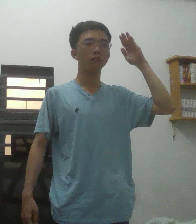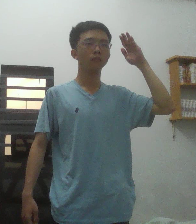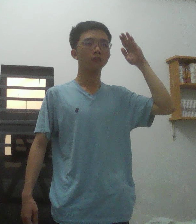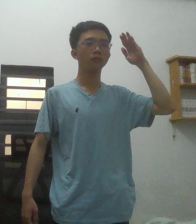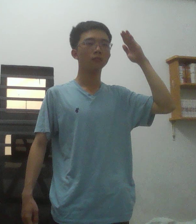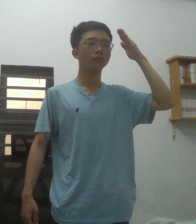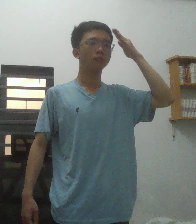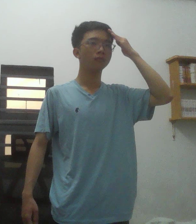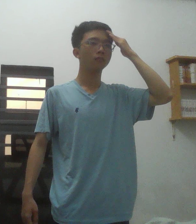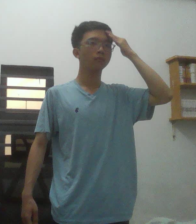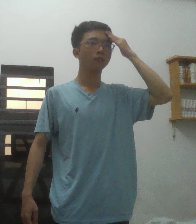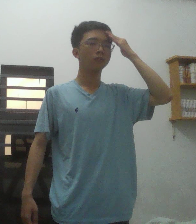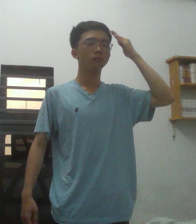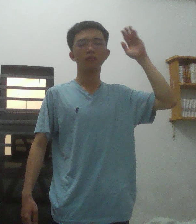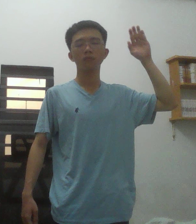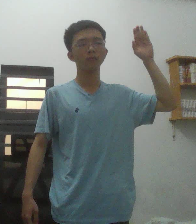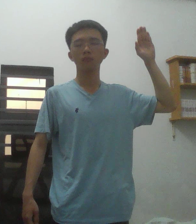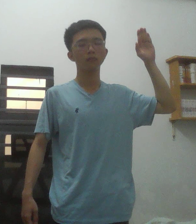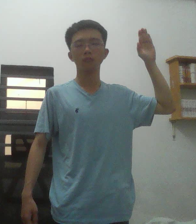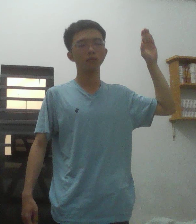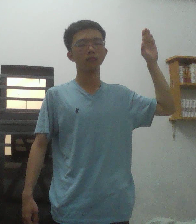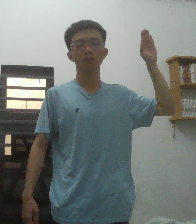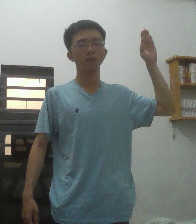khong biet